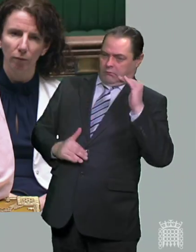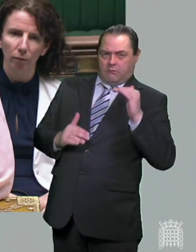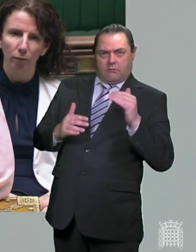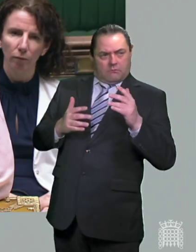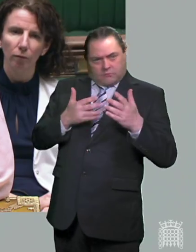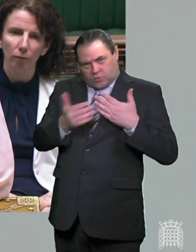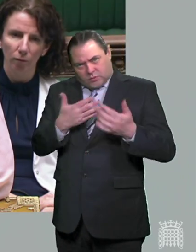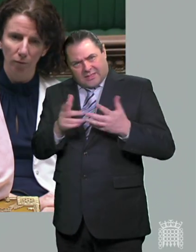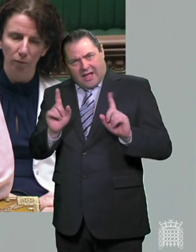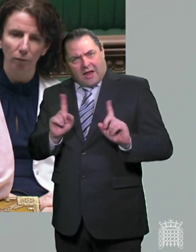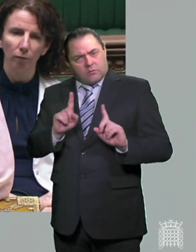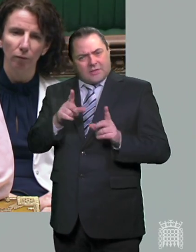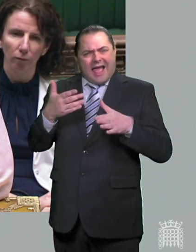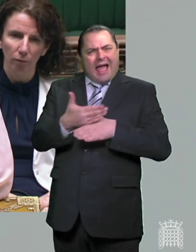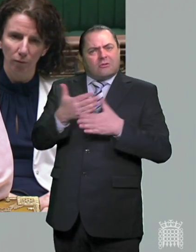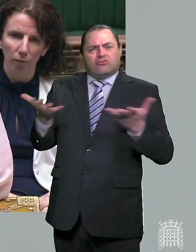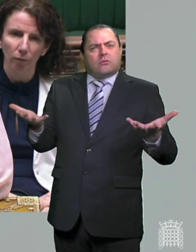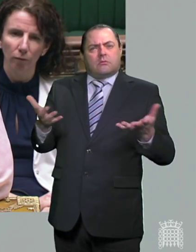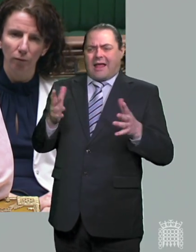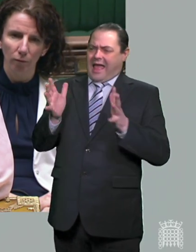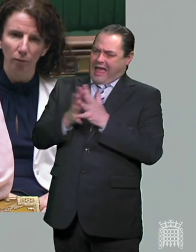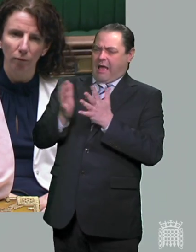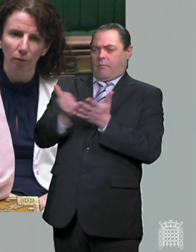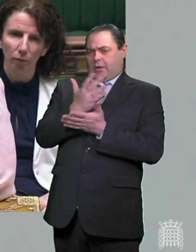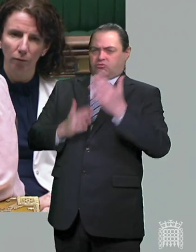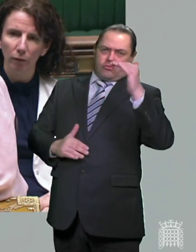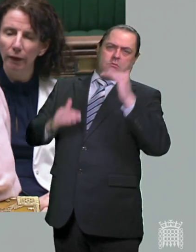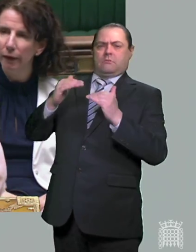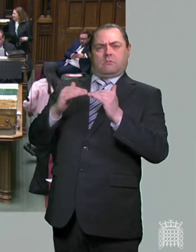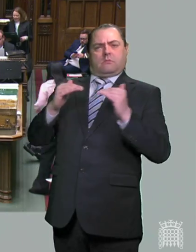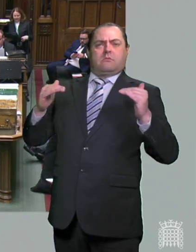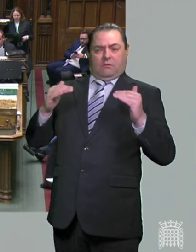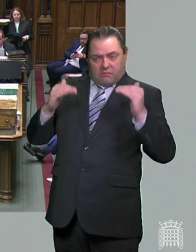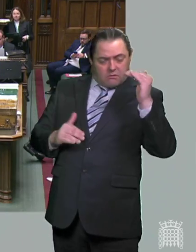What action is the Minister taking to address these appalling disparities?